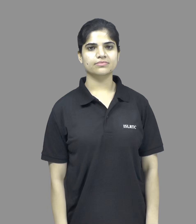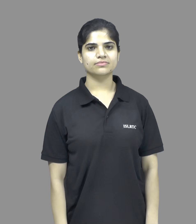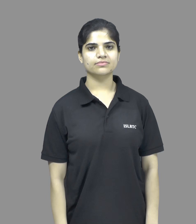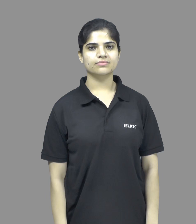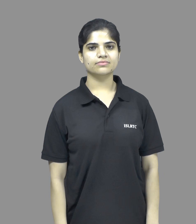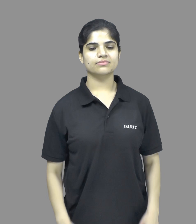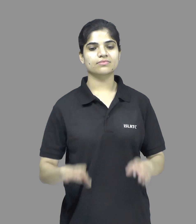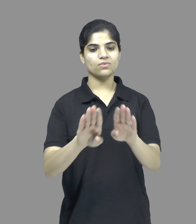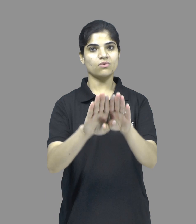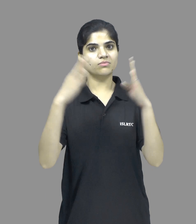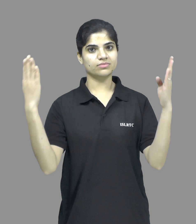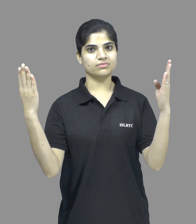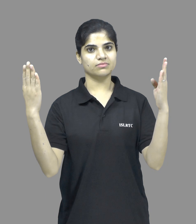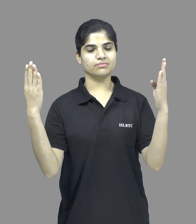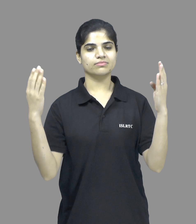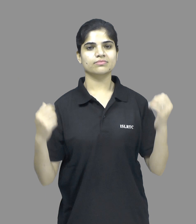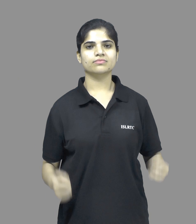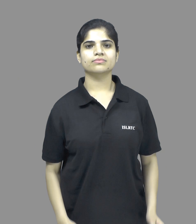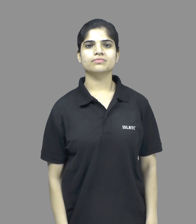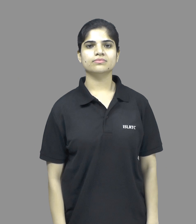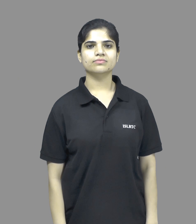Open